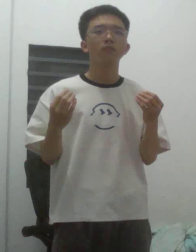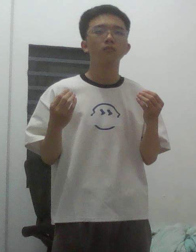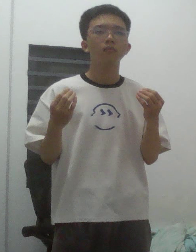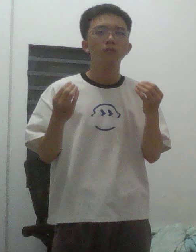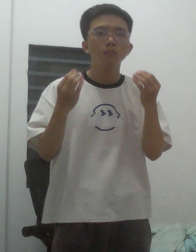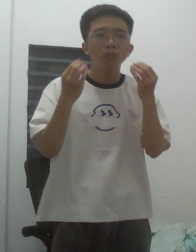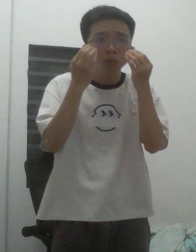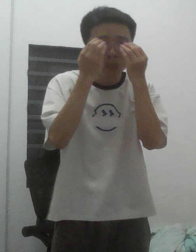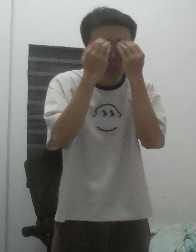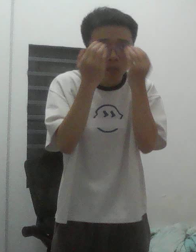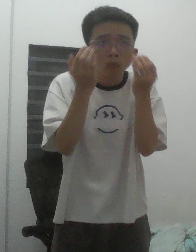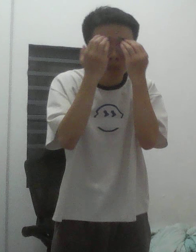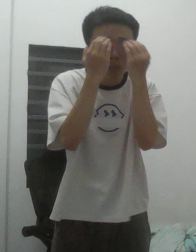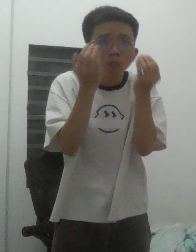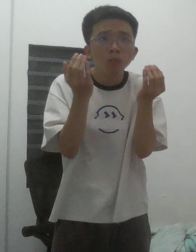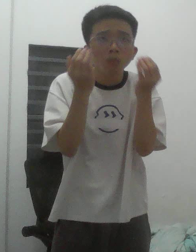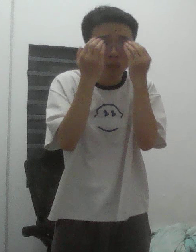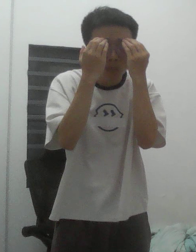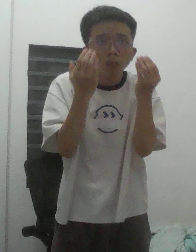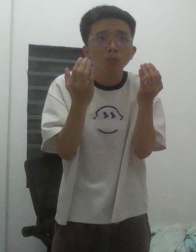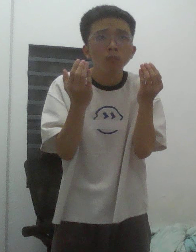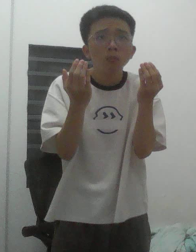ngac nhien